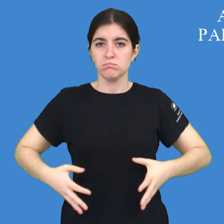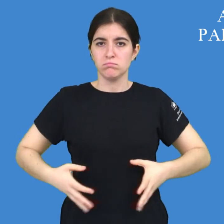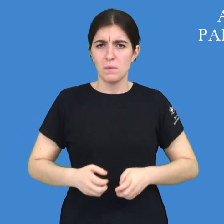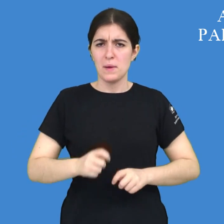reducir